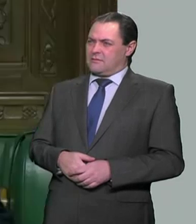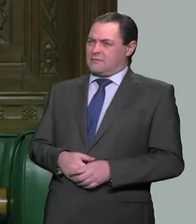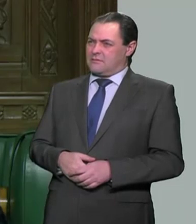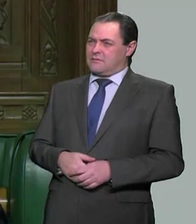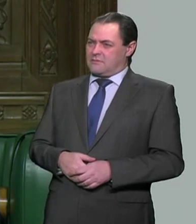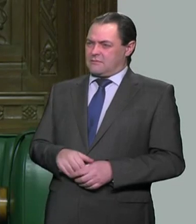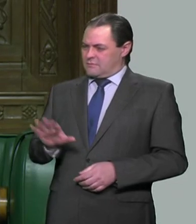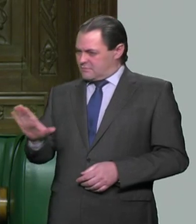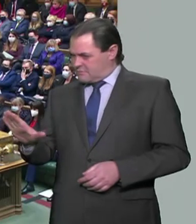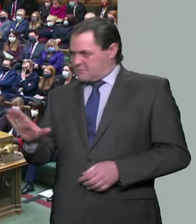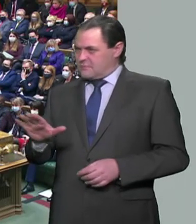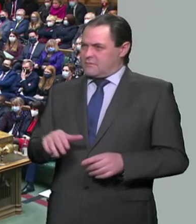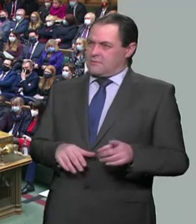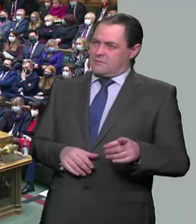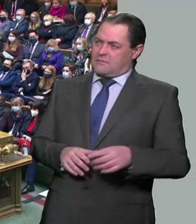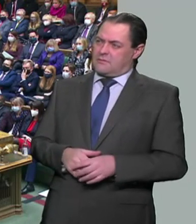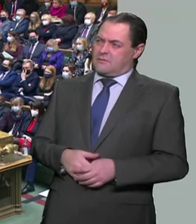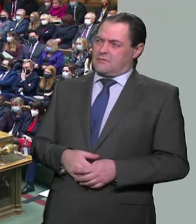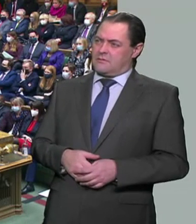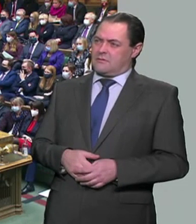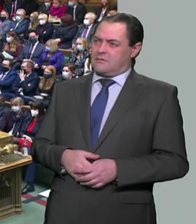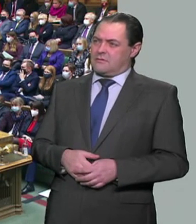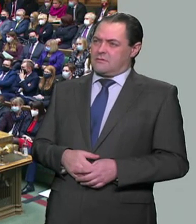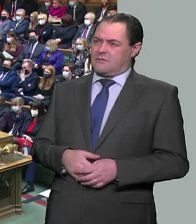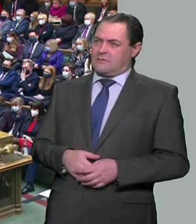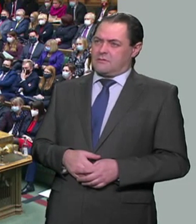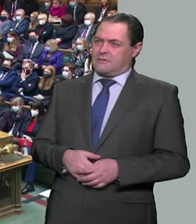Right, well let us just have a little less. It is important.